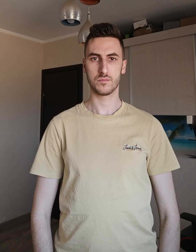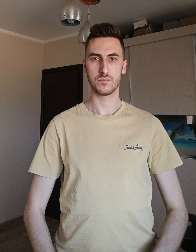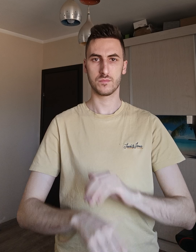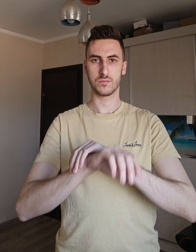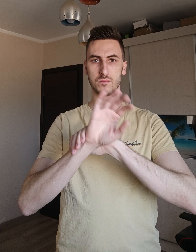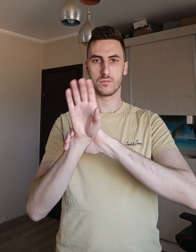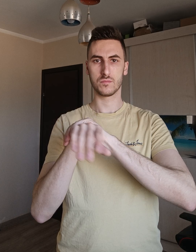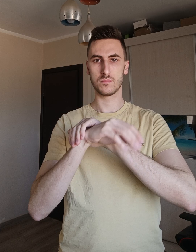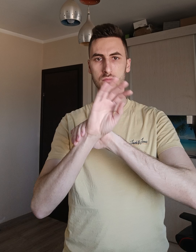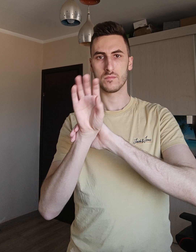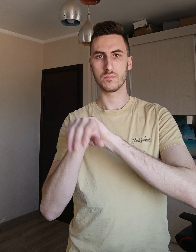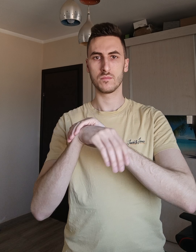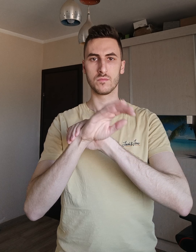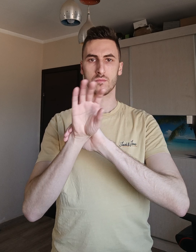ריק